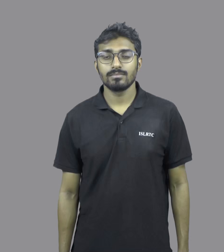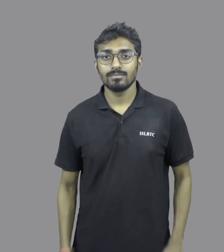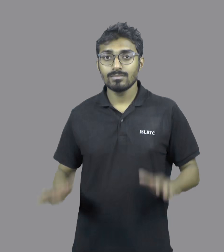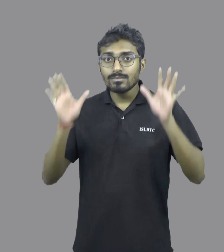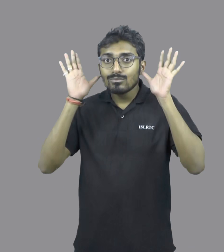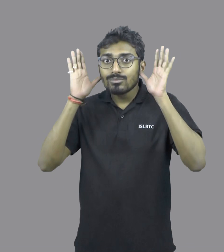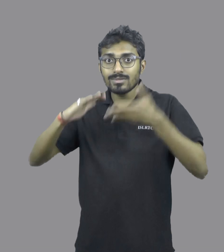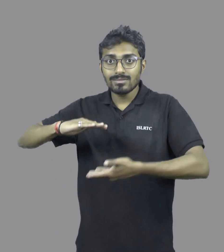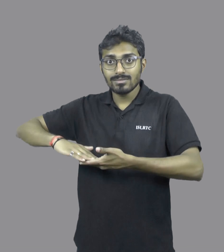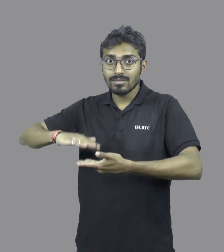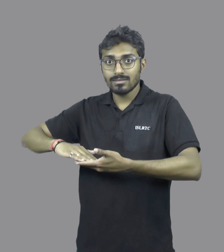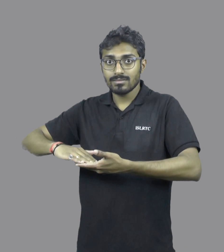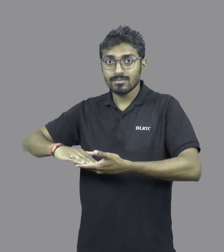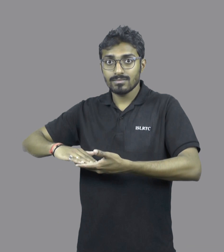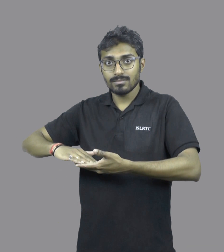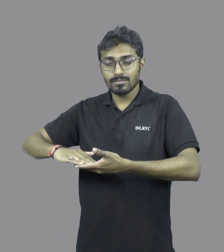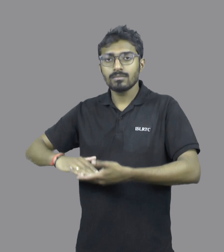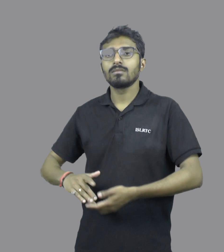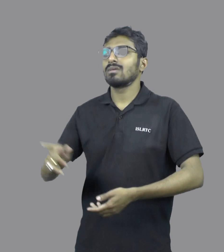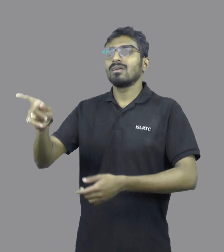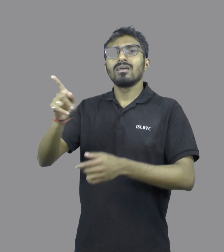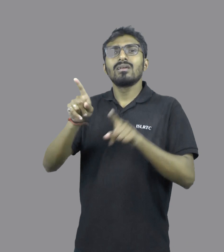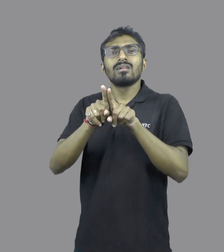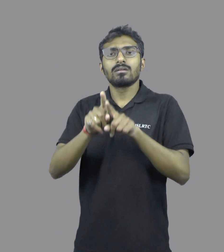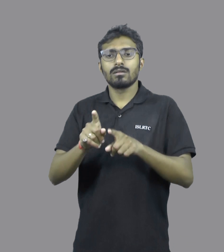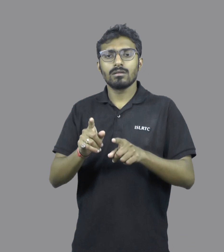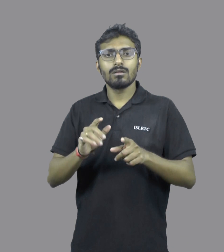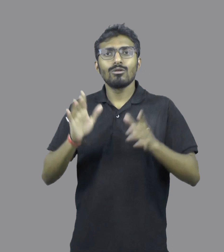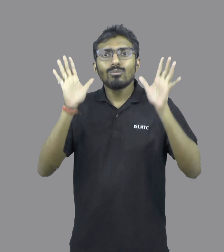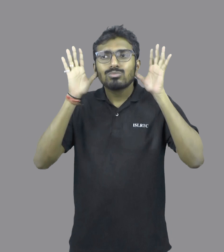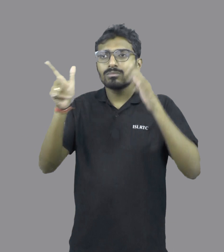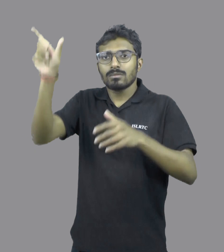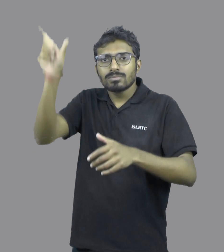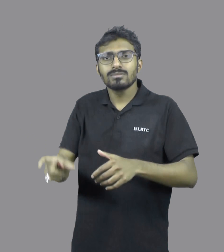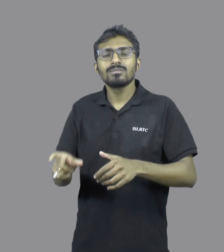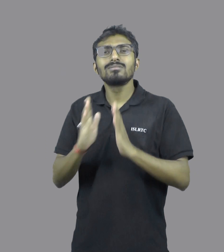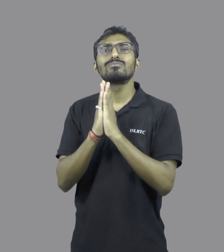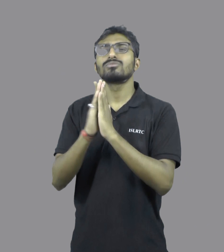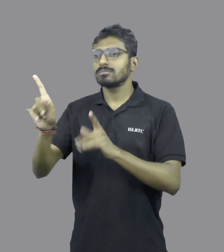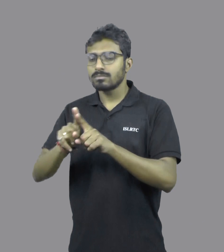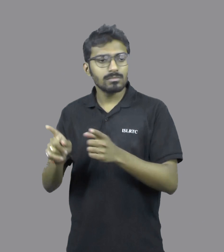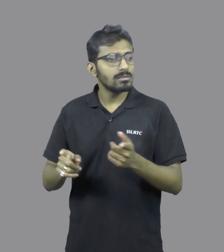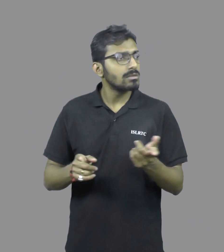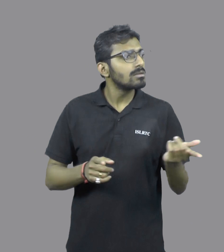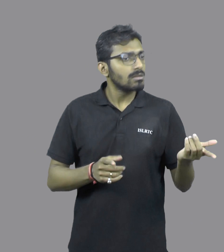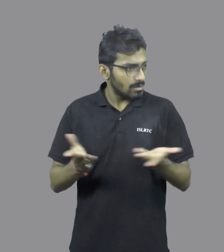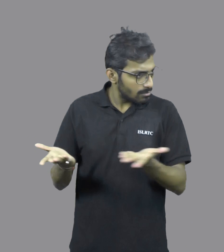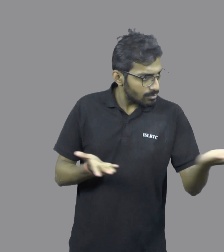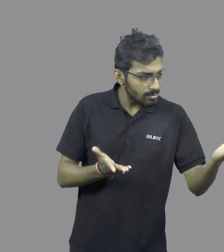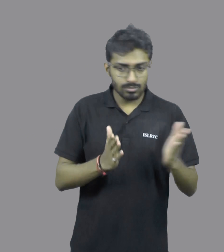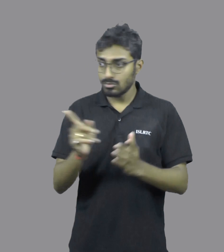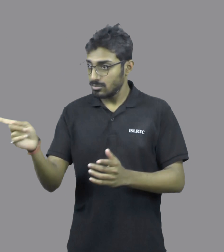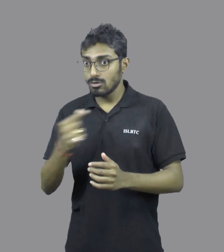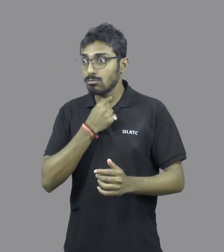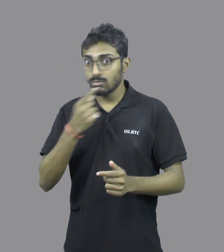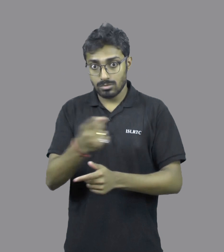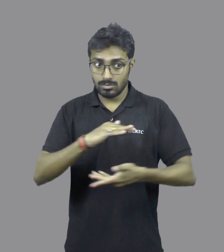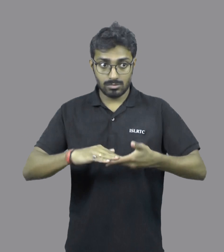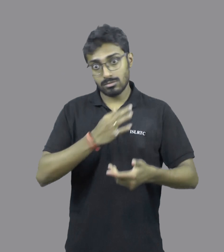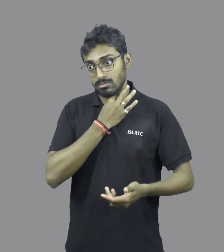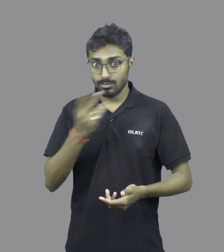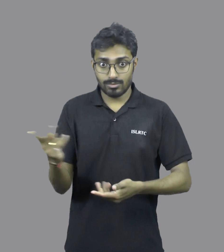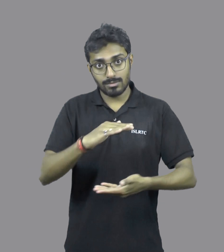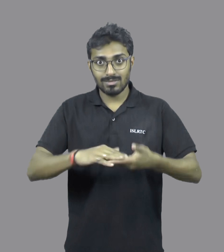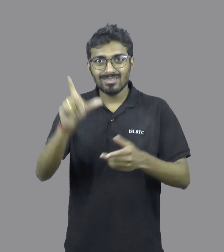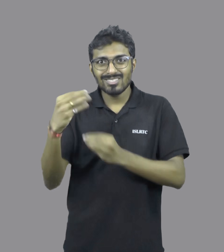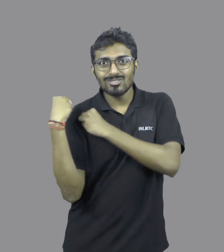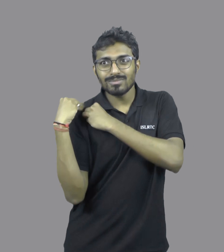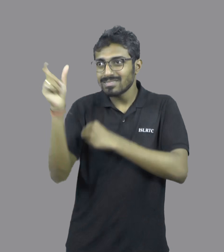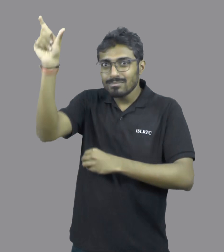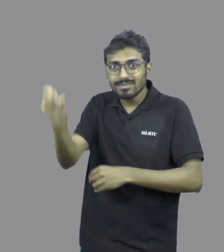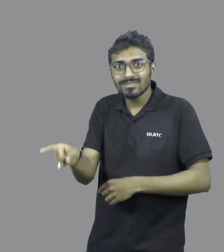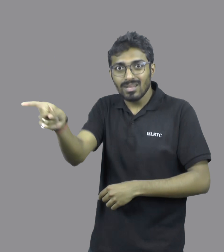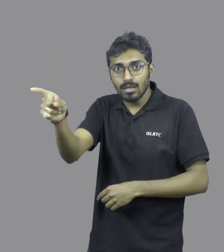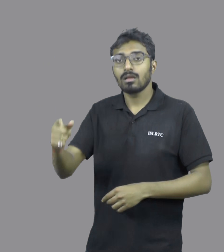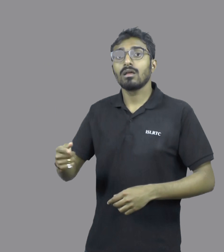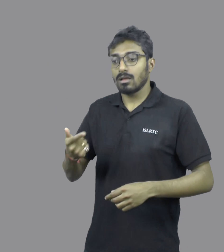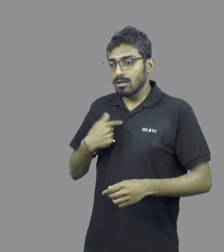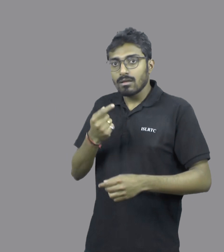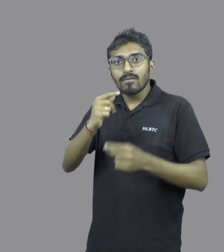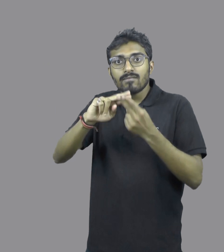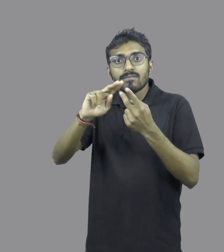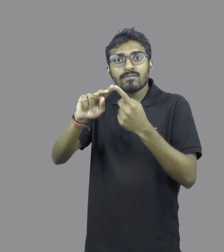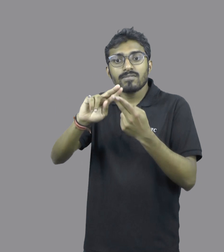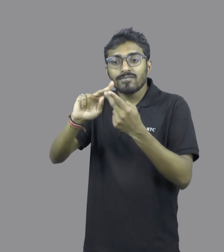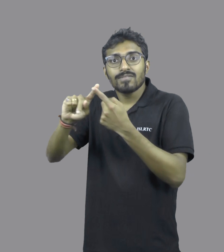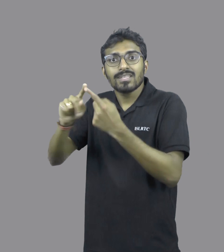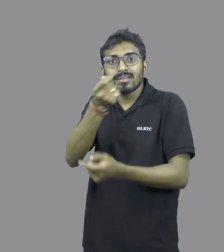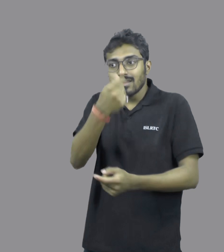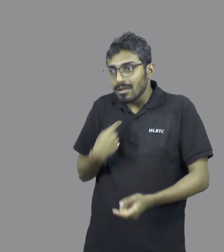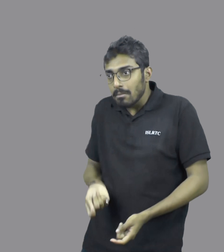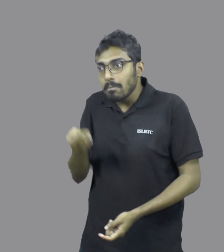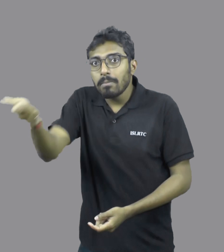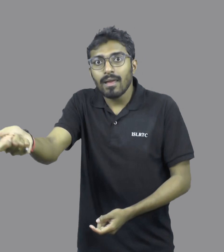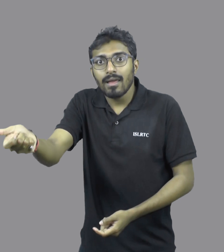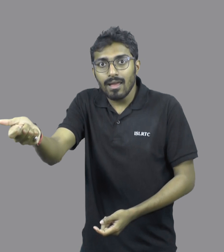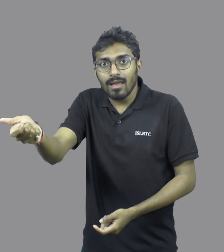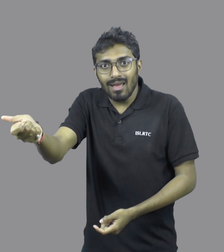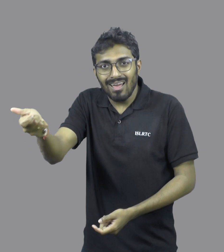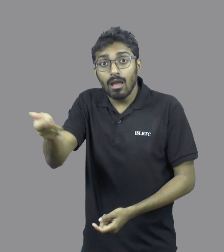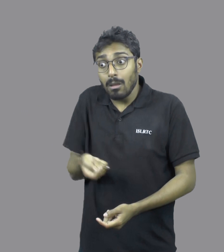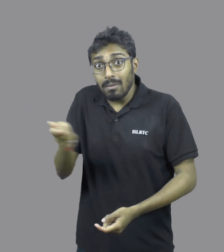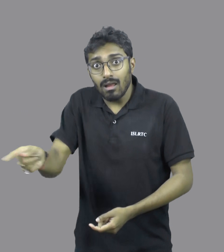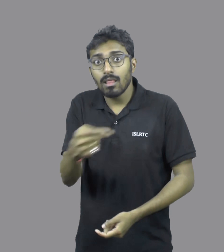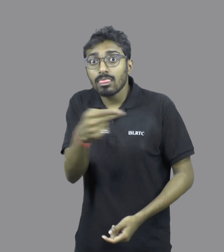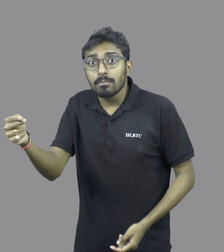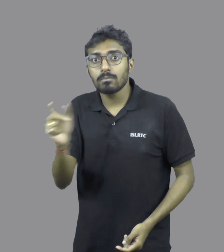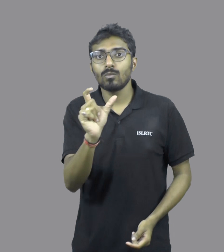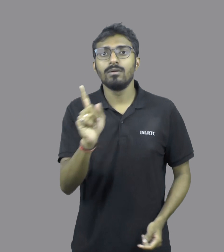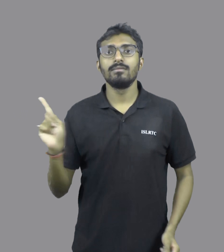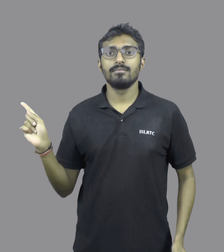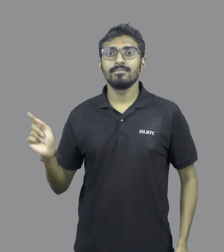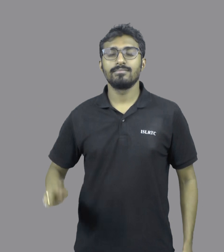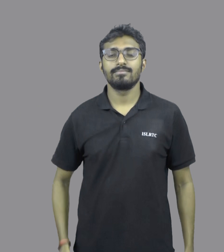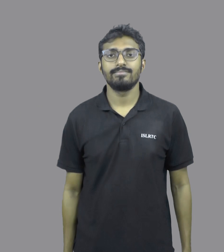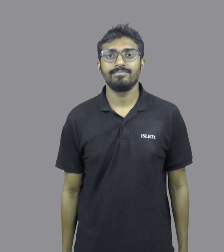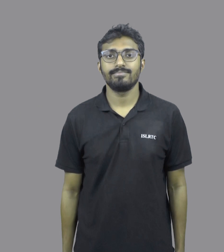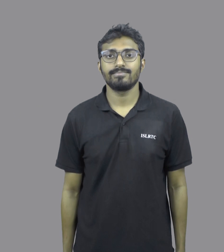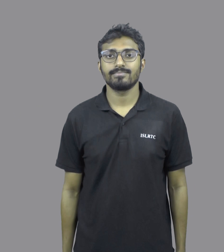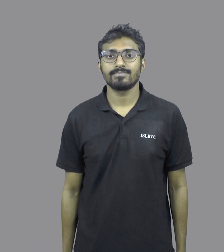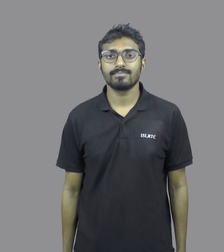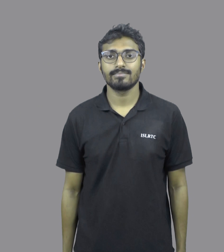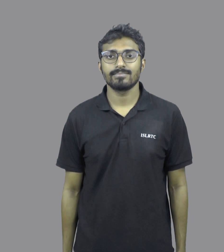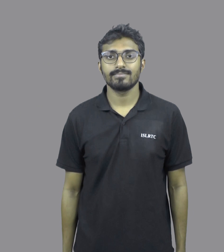Mahrana